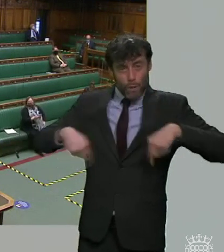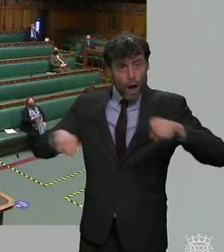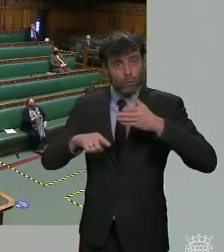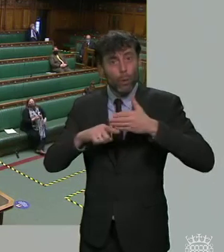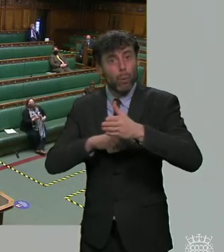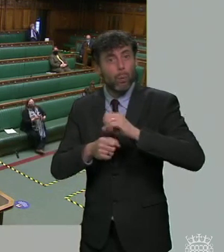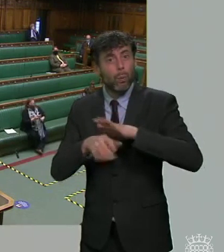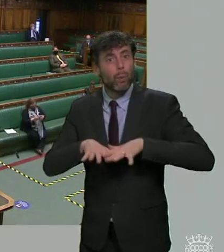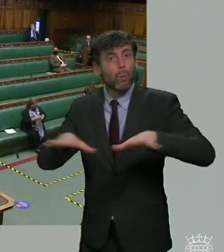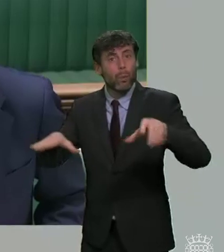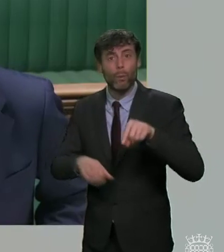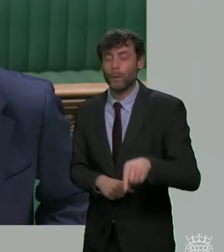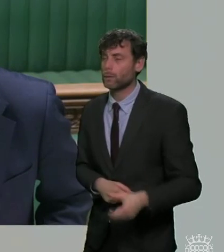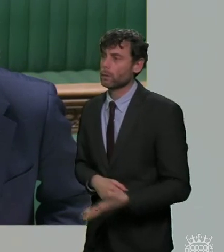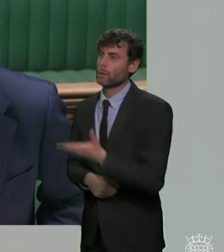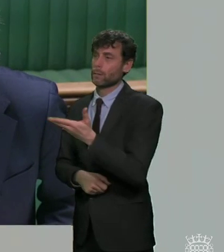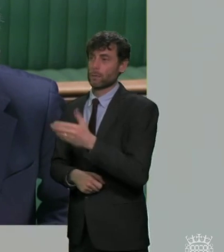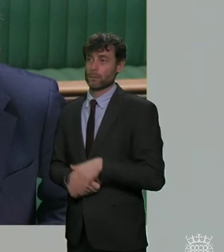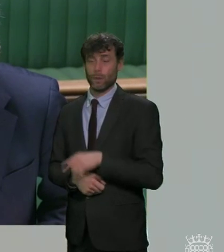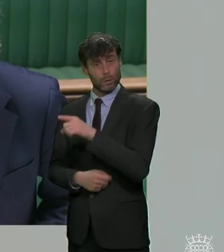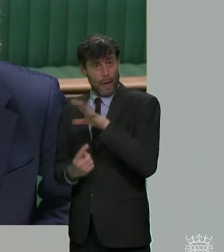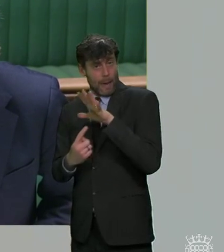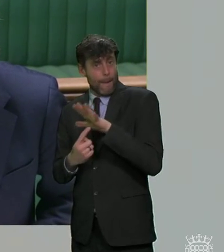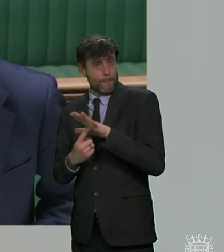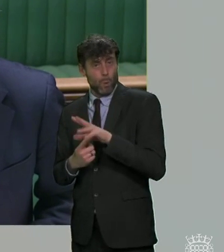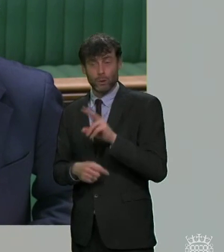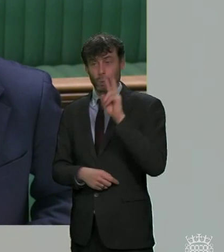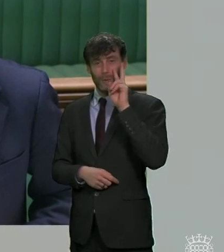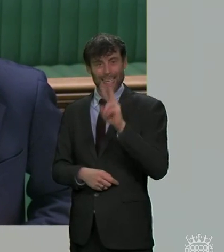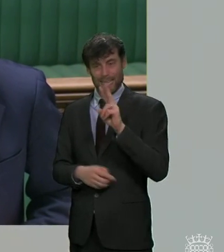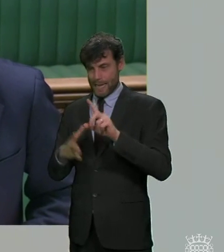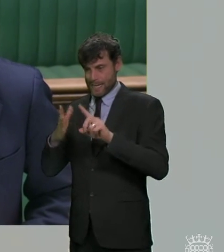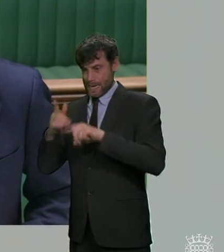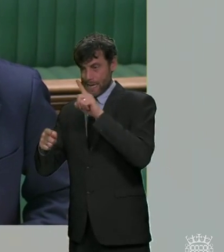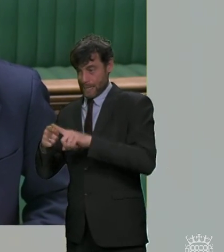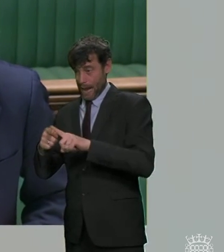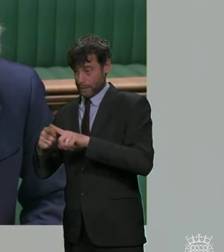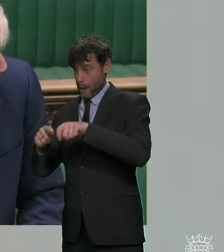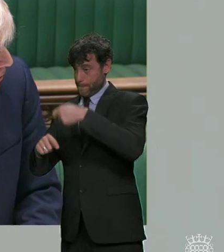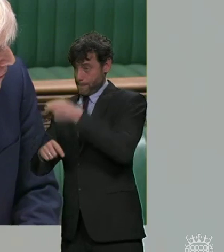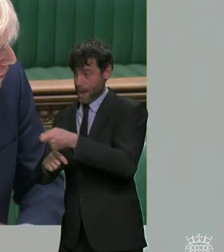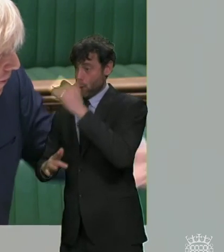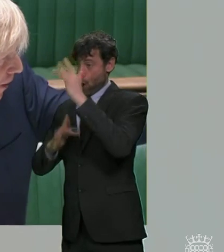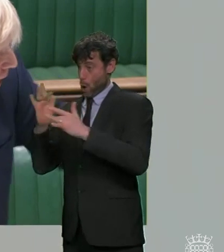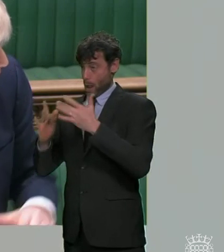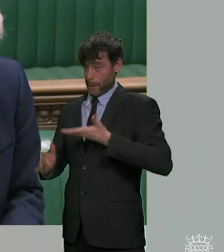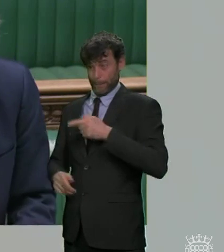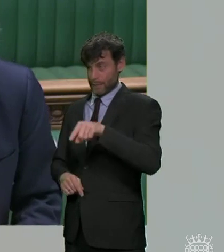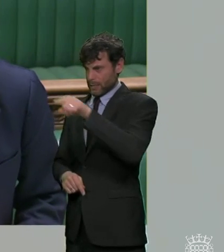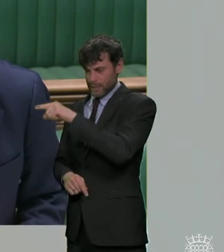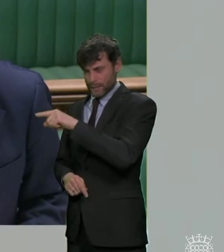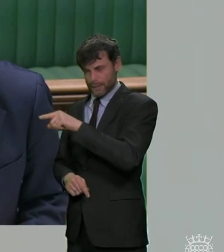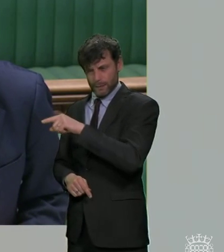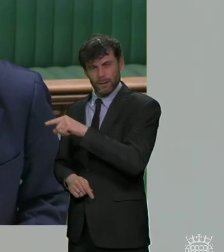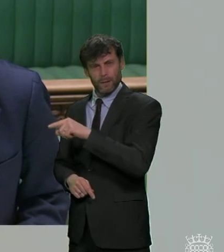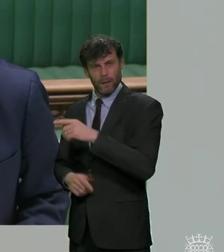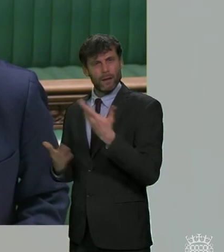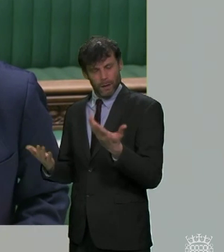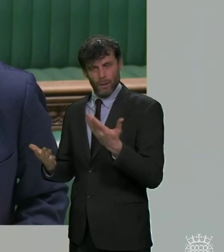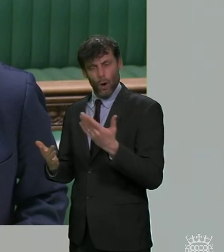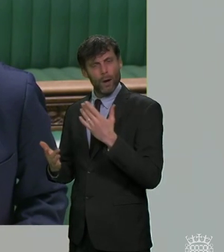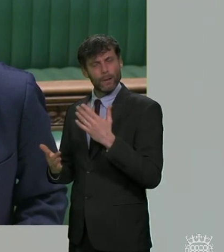Actually I think that the honourable Lady is making an important point about the discrepancy in the tax paid by some online businesses and some concrete businesses.